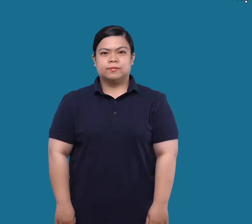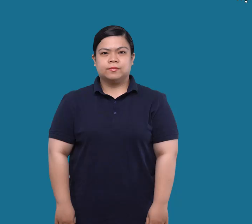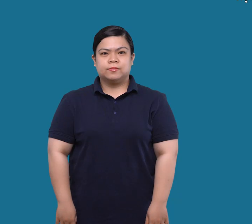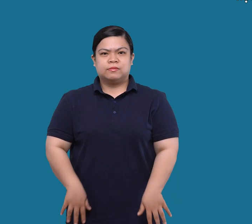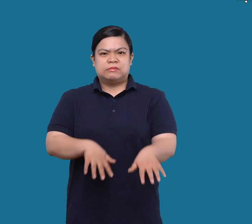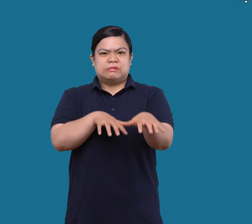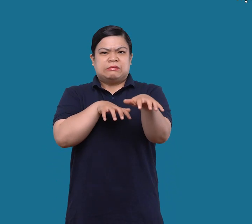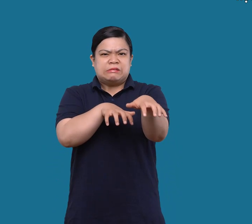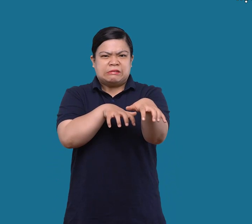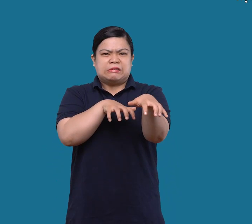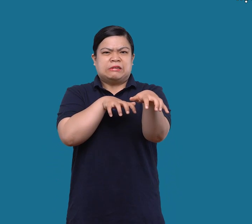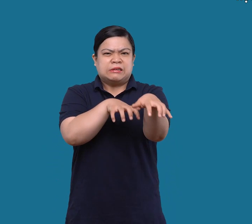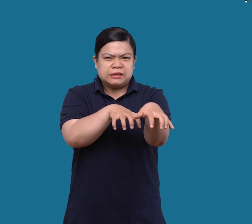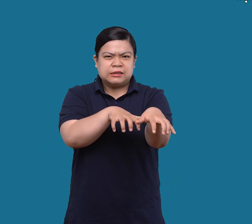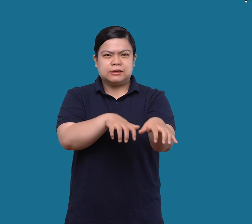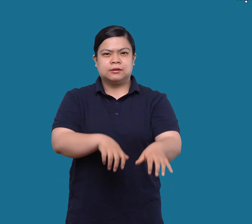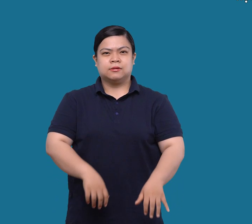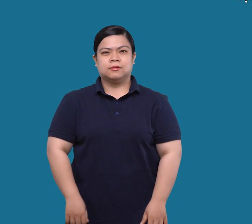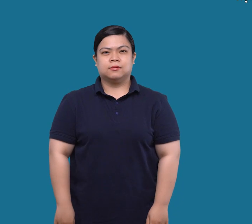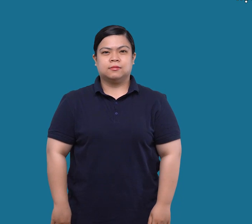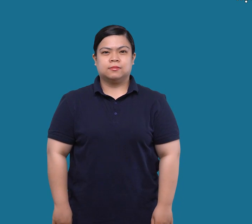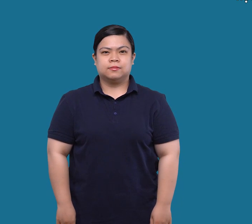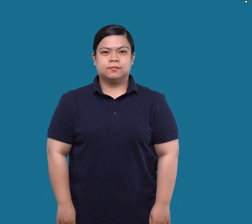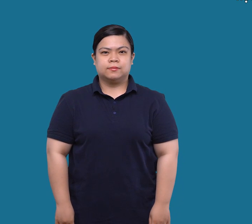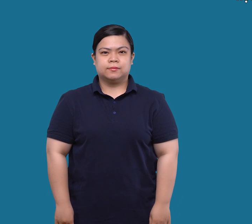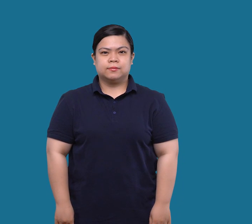kẹt xe/tắc đường